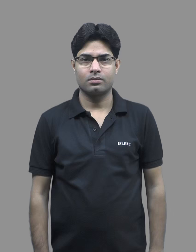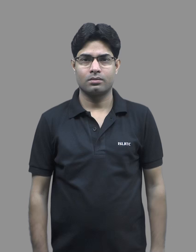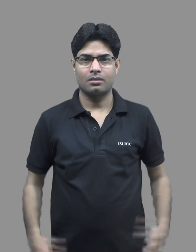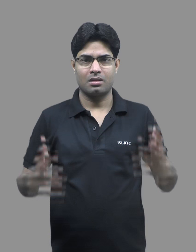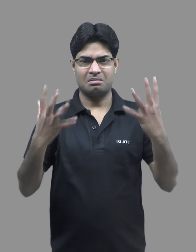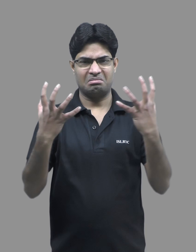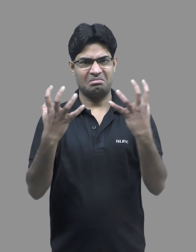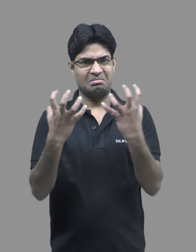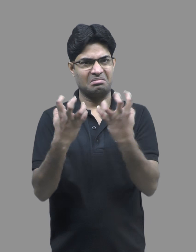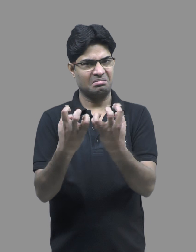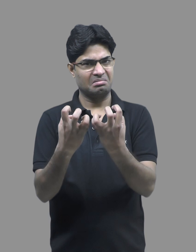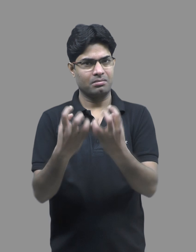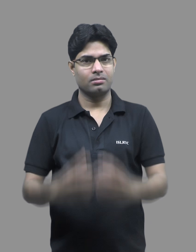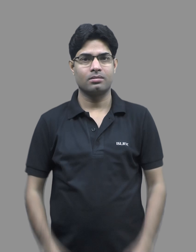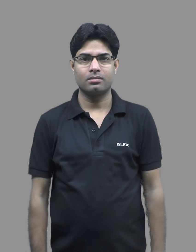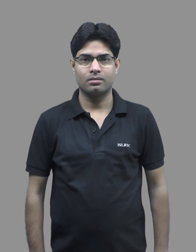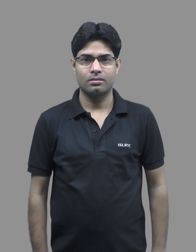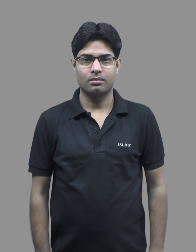Dry